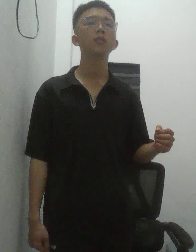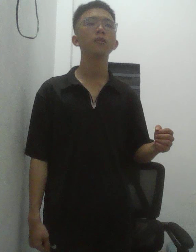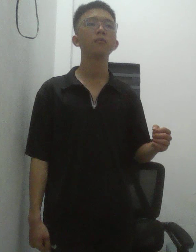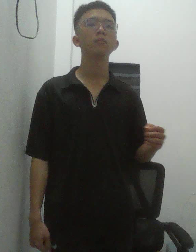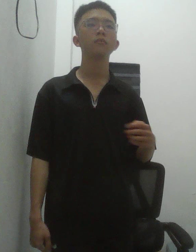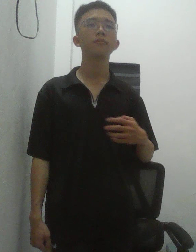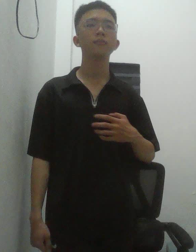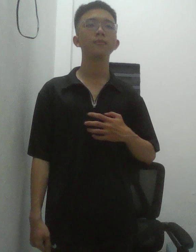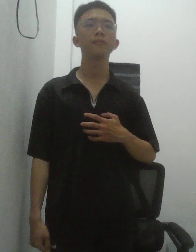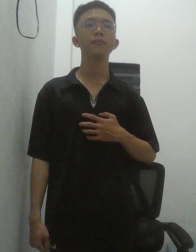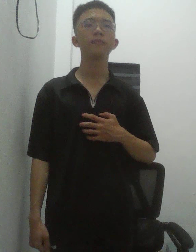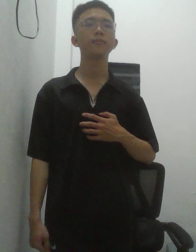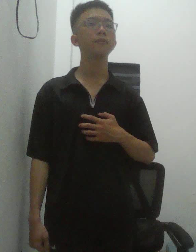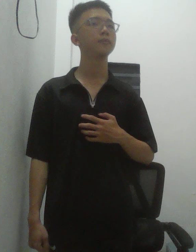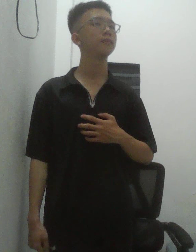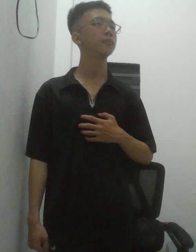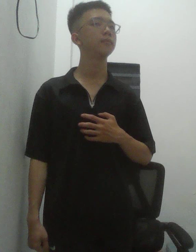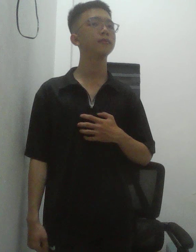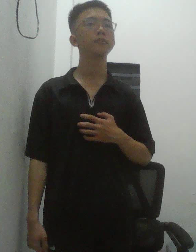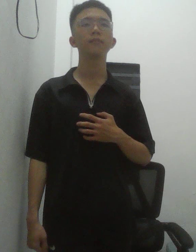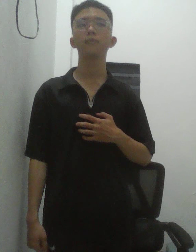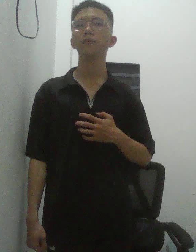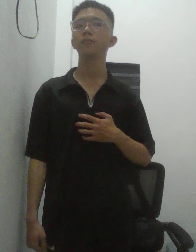khong thich